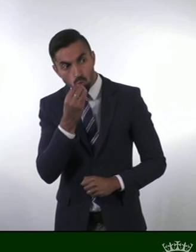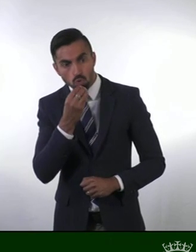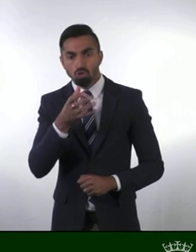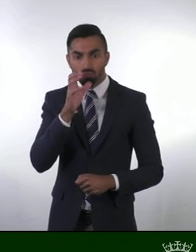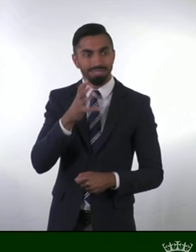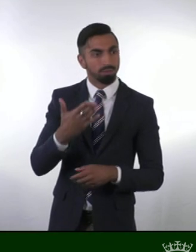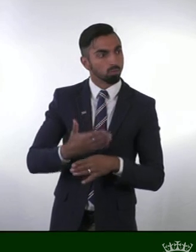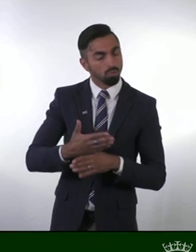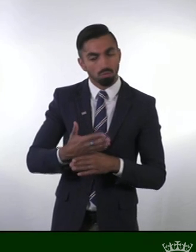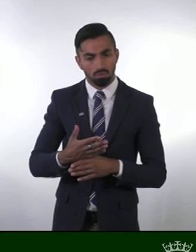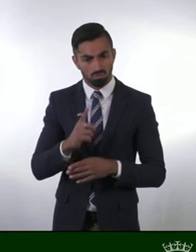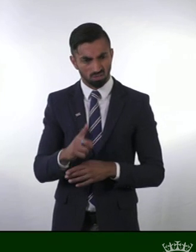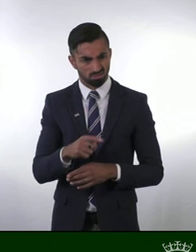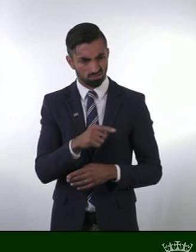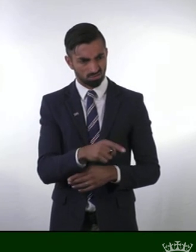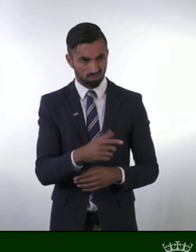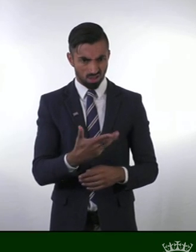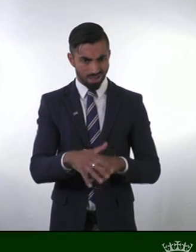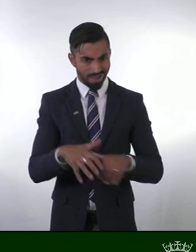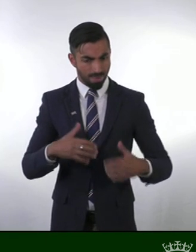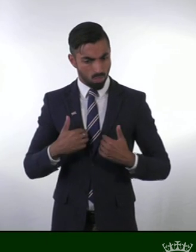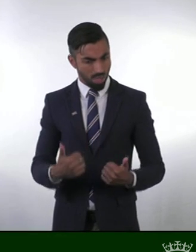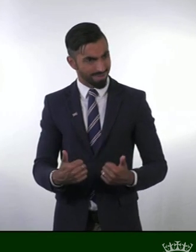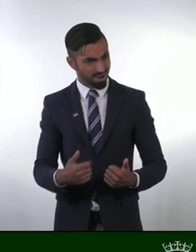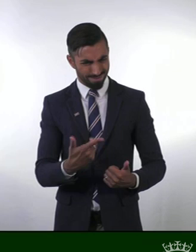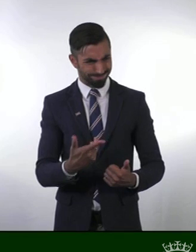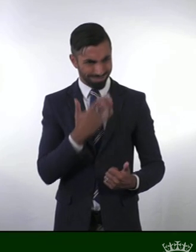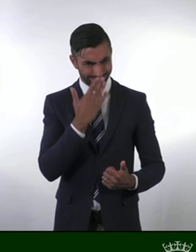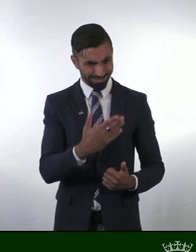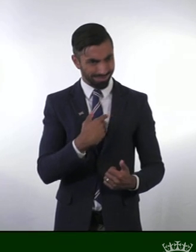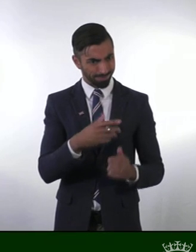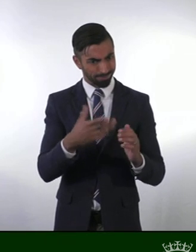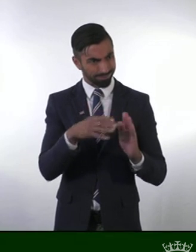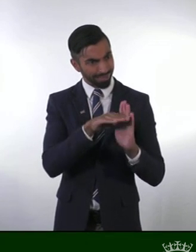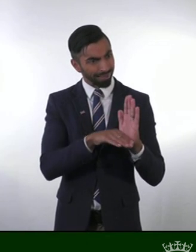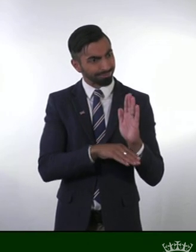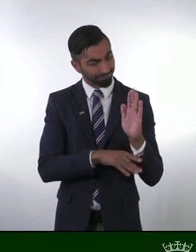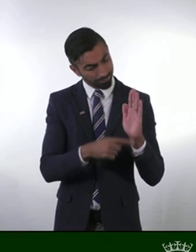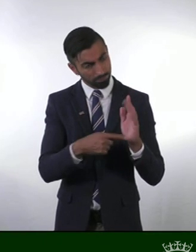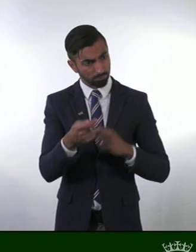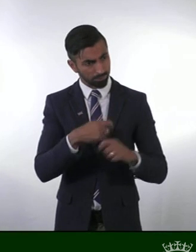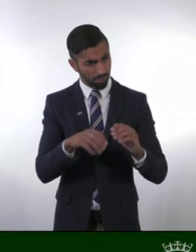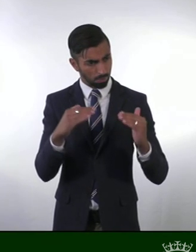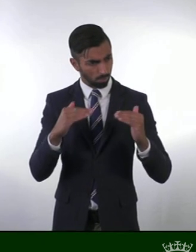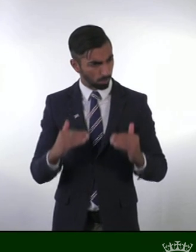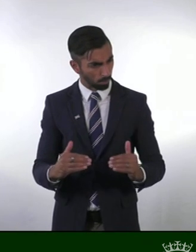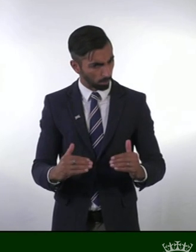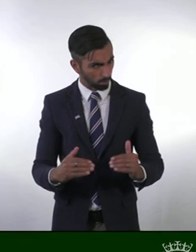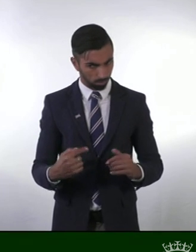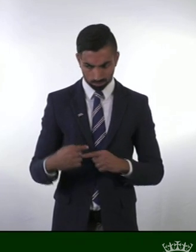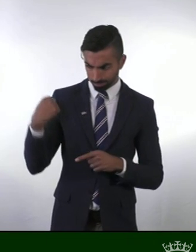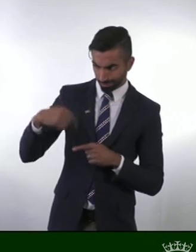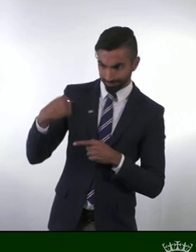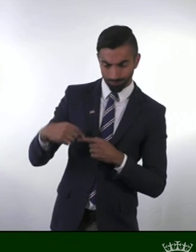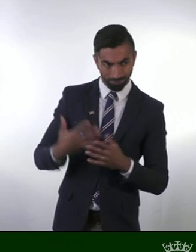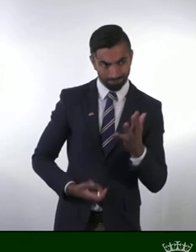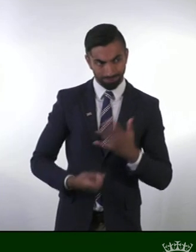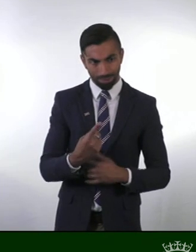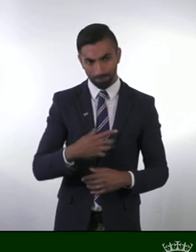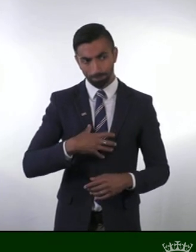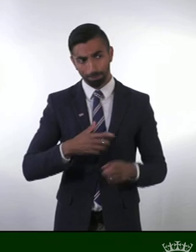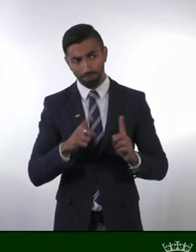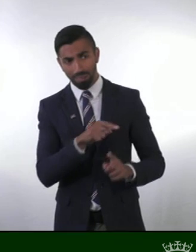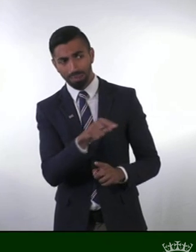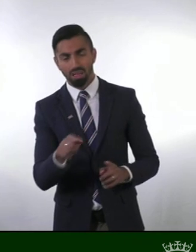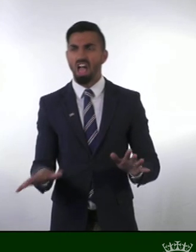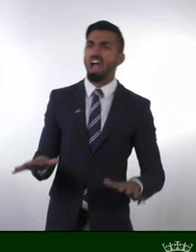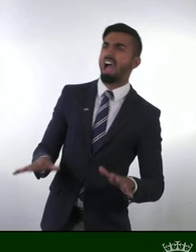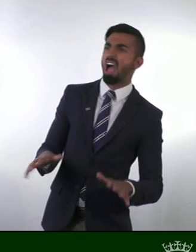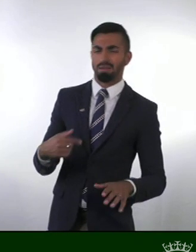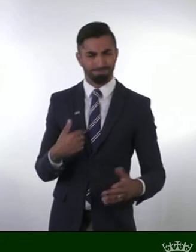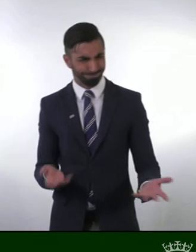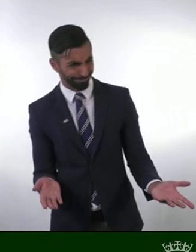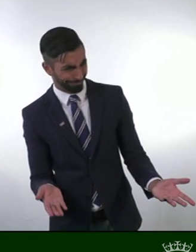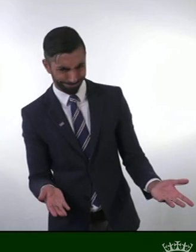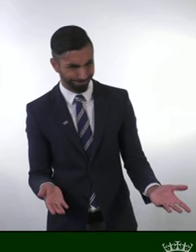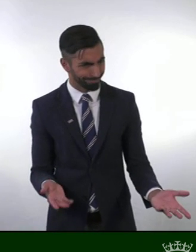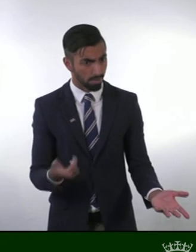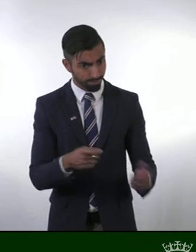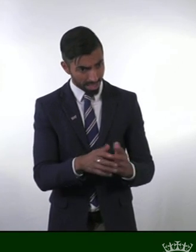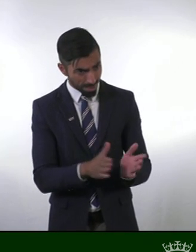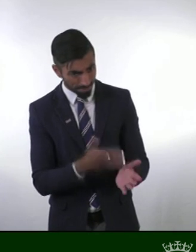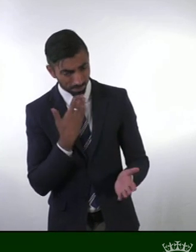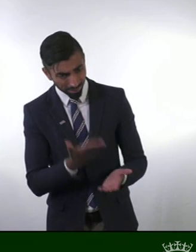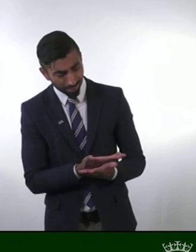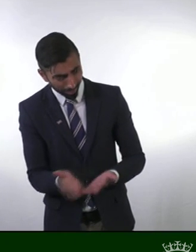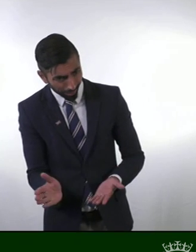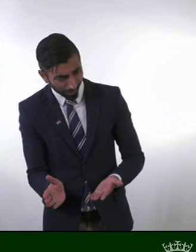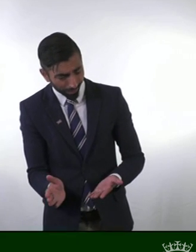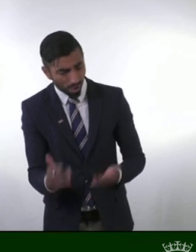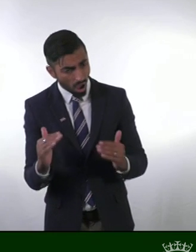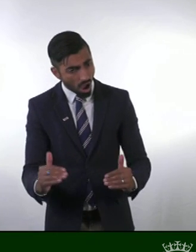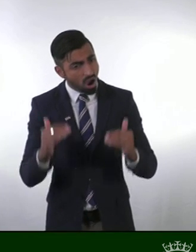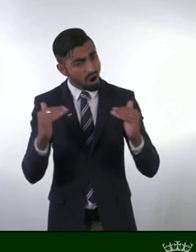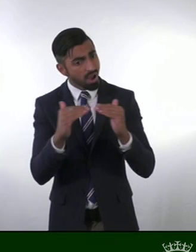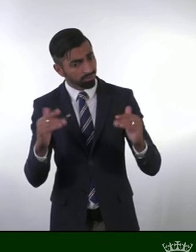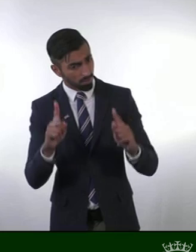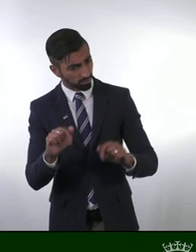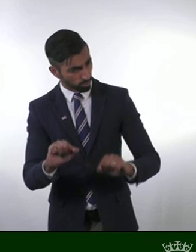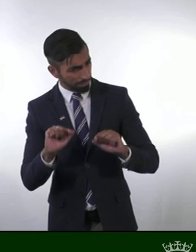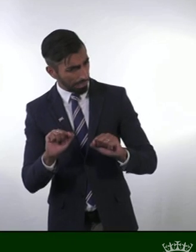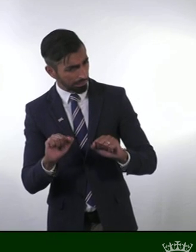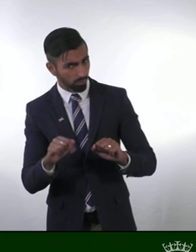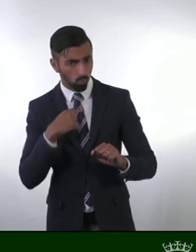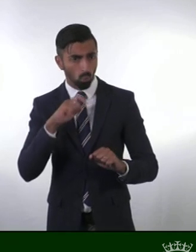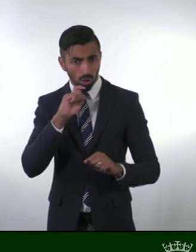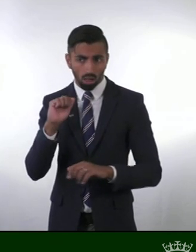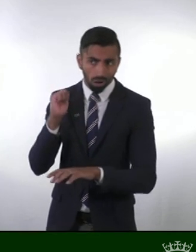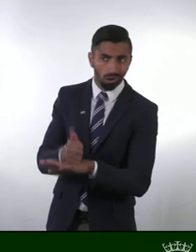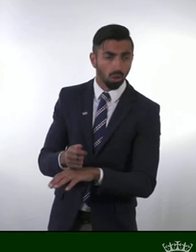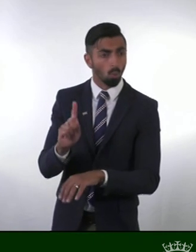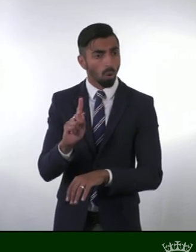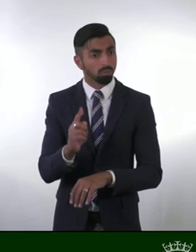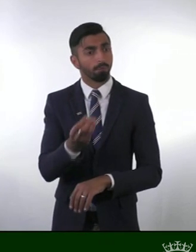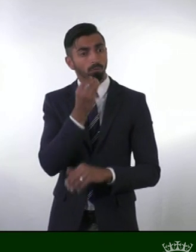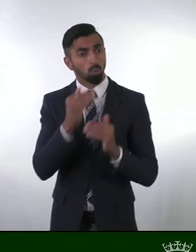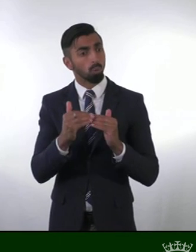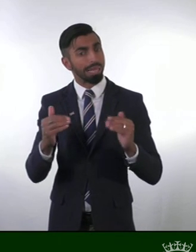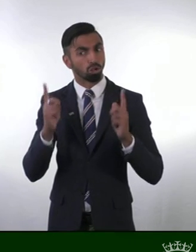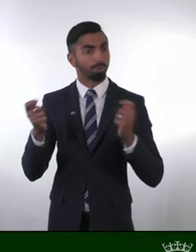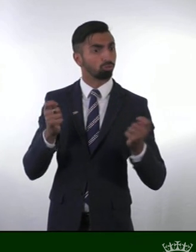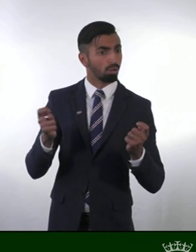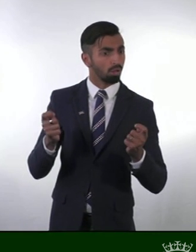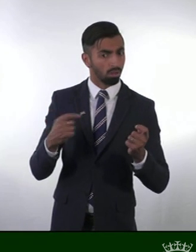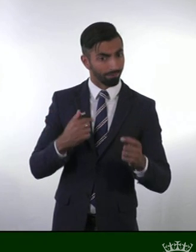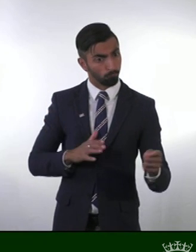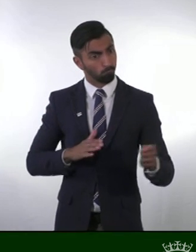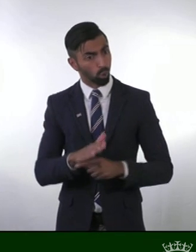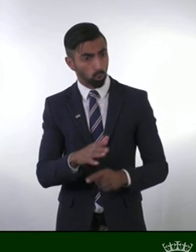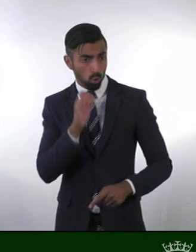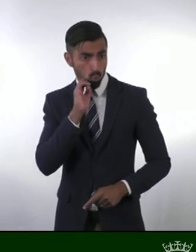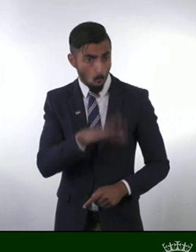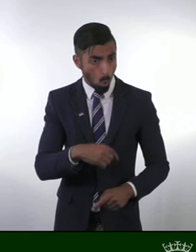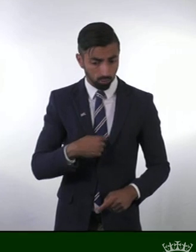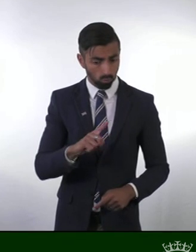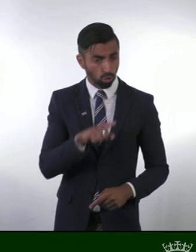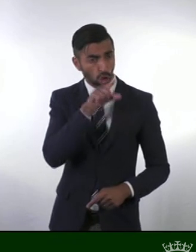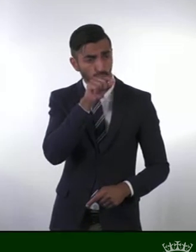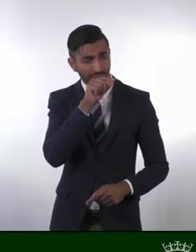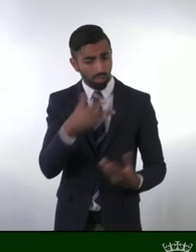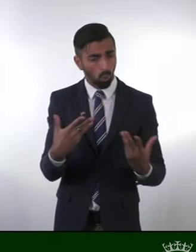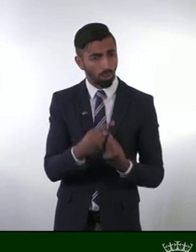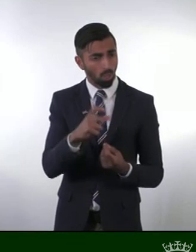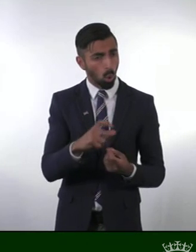The Government failed to enshrine protections in the Agriculture Bill, and earlier this week Ministers equivocated on the issue; will the Prime Minister take this opportunity to be clear today that high standards will be protected, a food standards commission will be established, and we will not face chlorinated chicken on our table, along with Kentucky fried medicine in our hospitals?